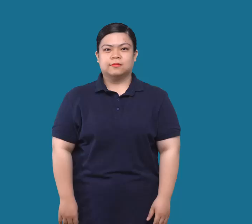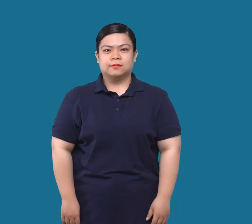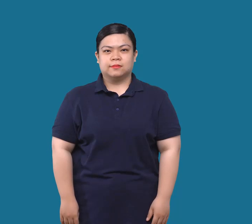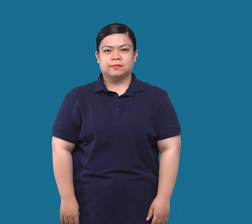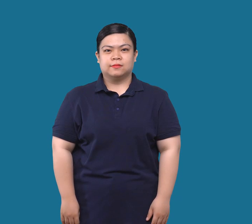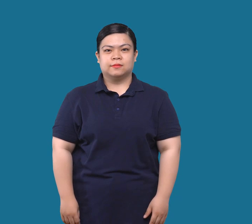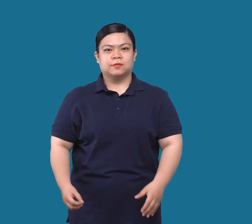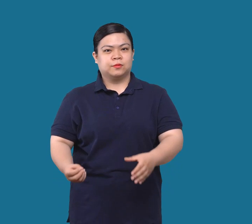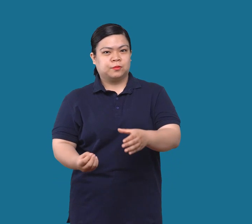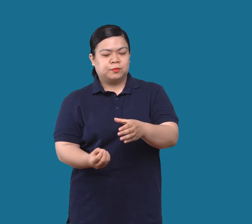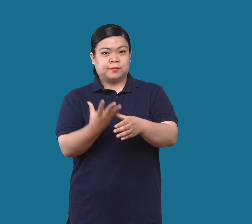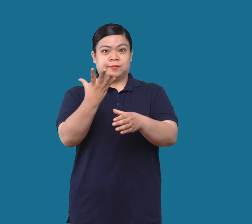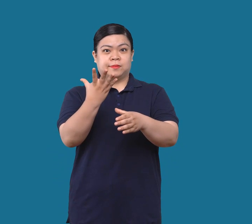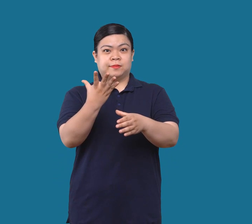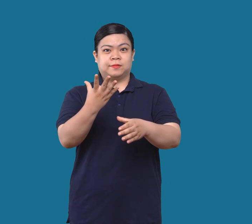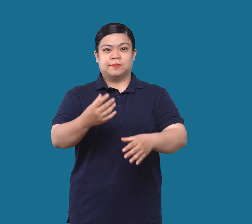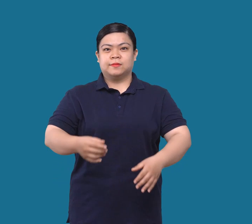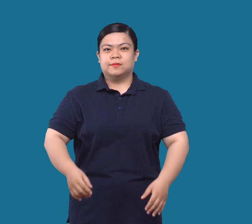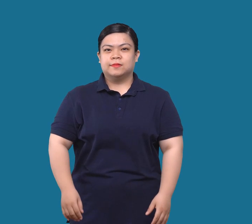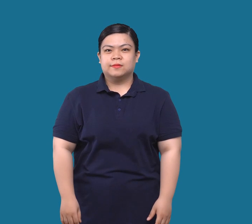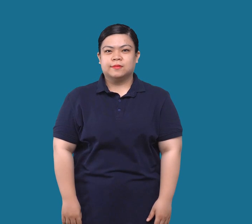nổi bật